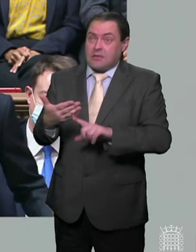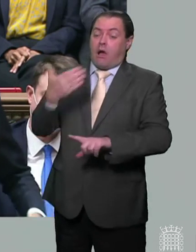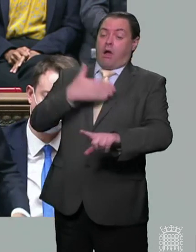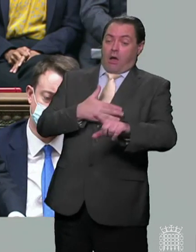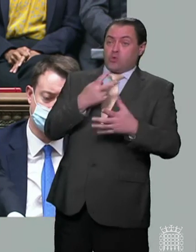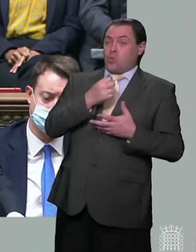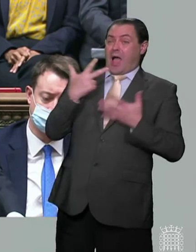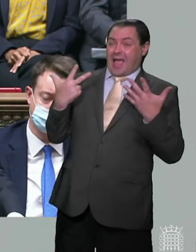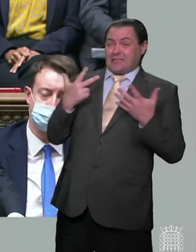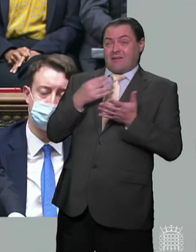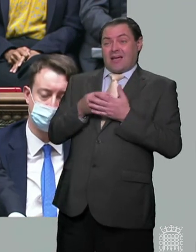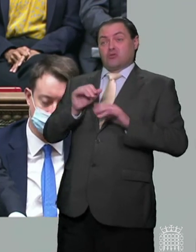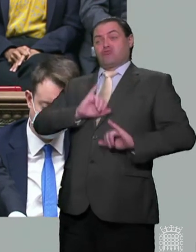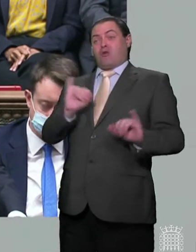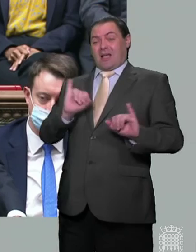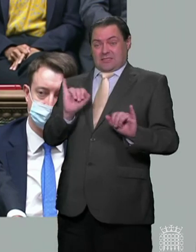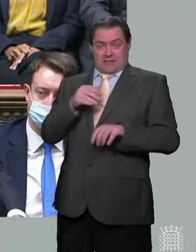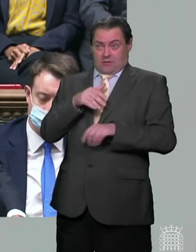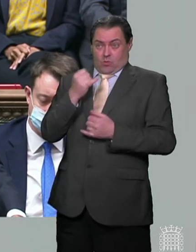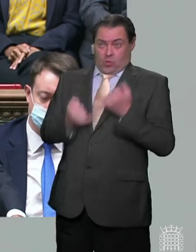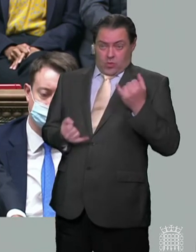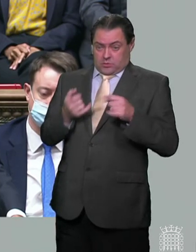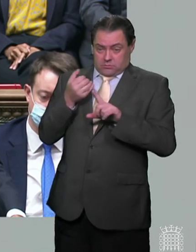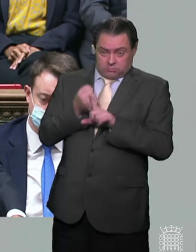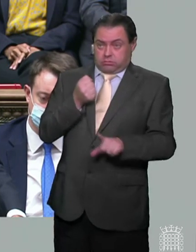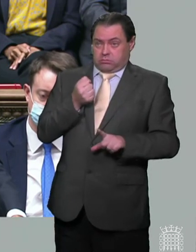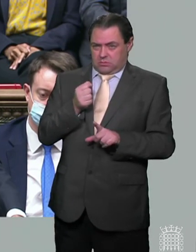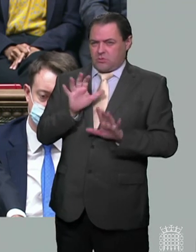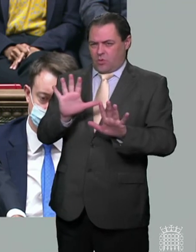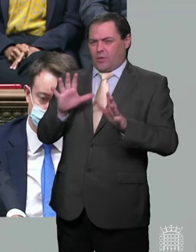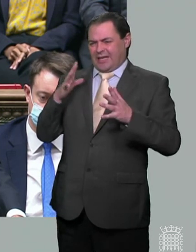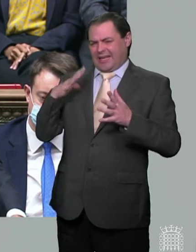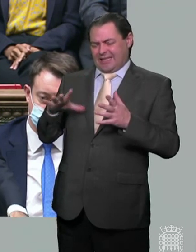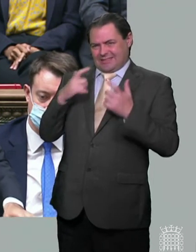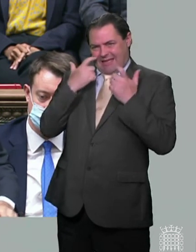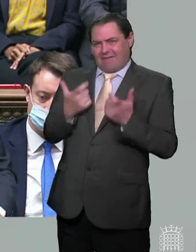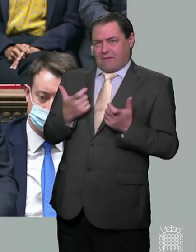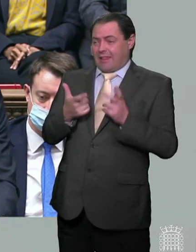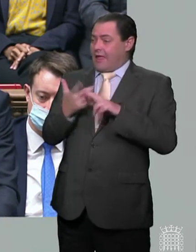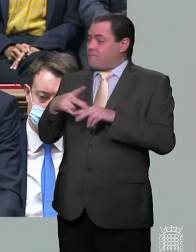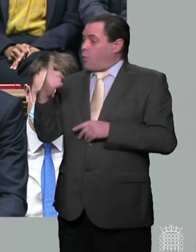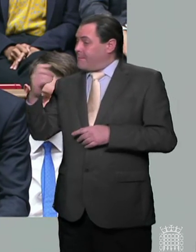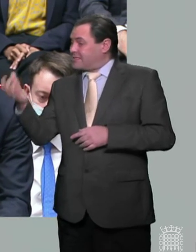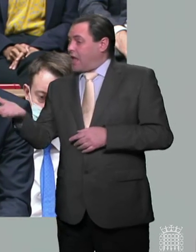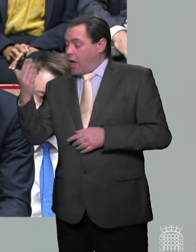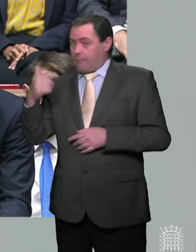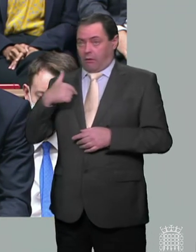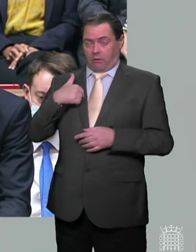Just a one percentage point increase in inflation and interest rates would cost us around £23 billion.